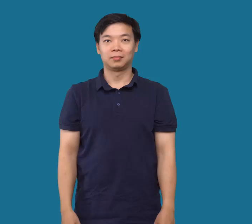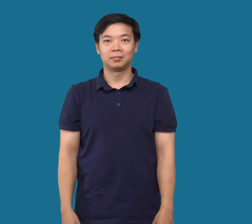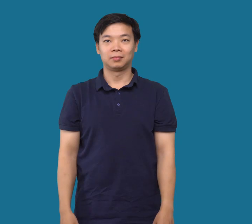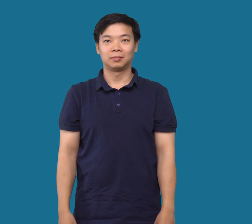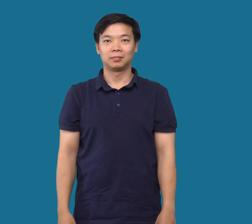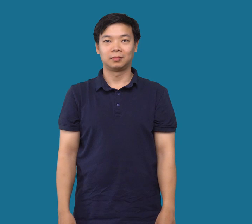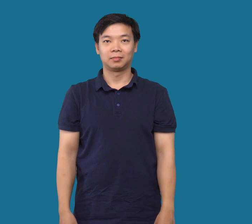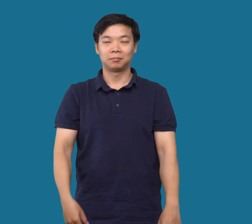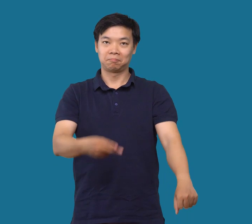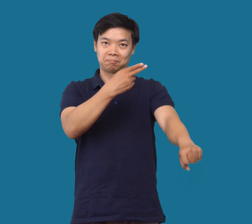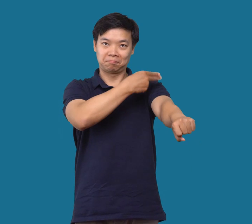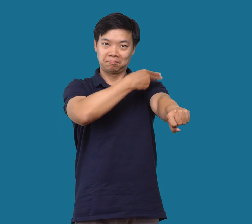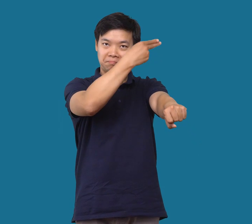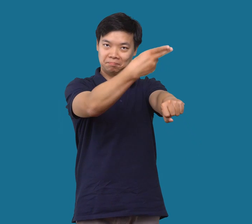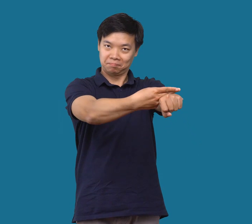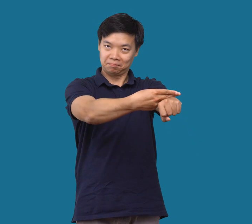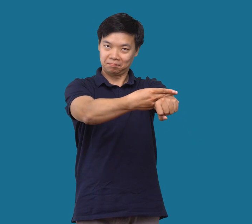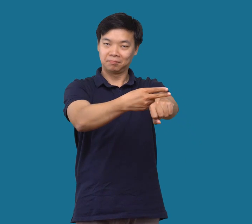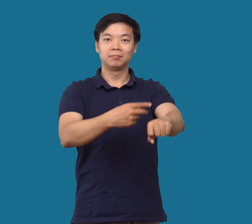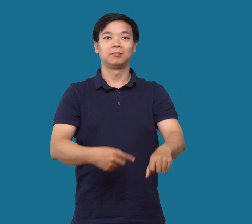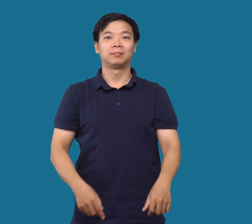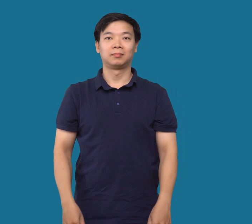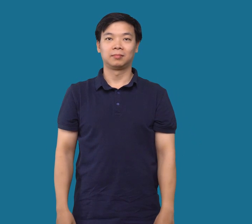chuyên gia